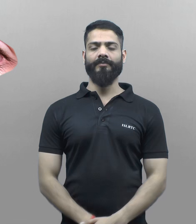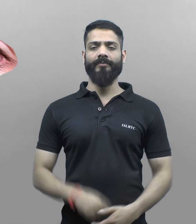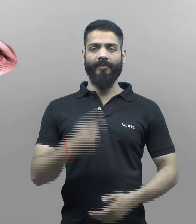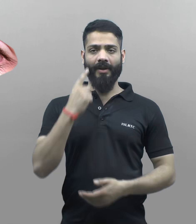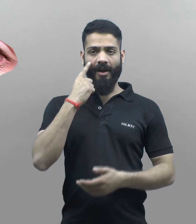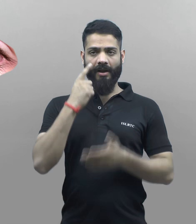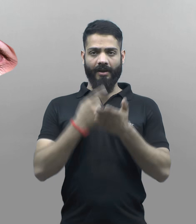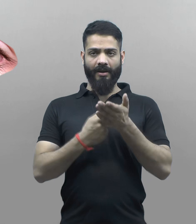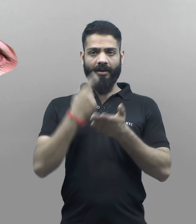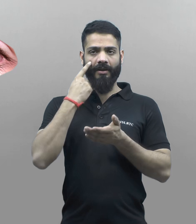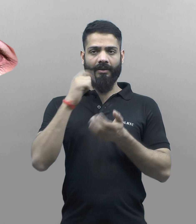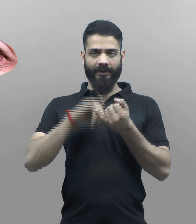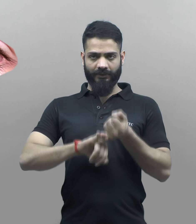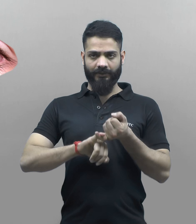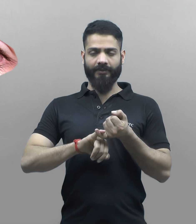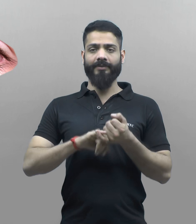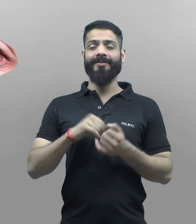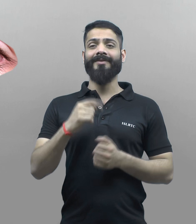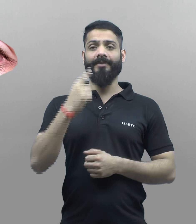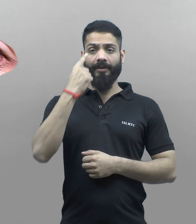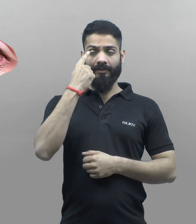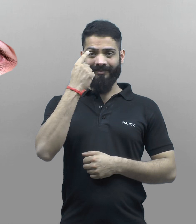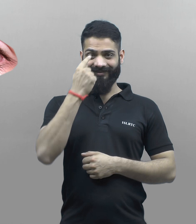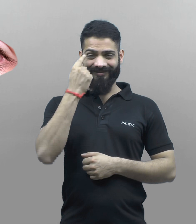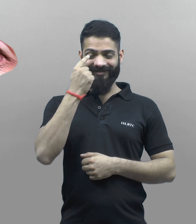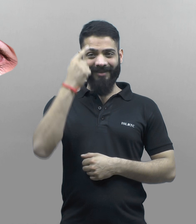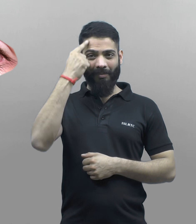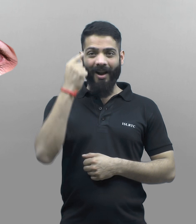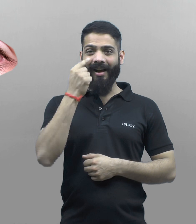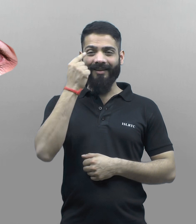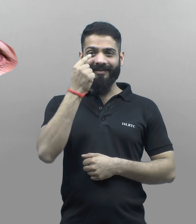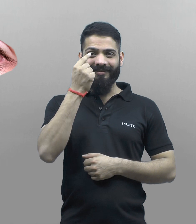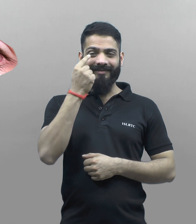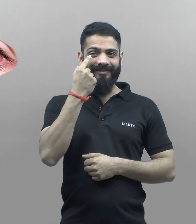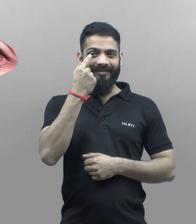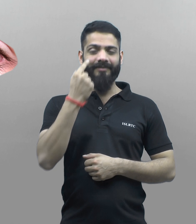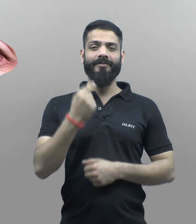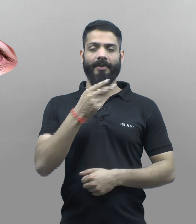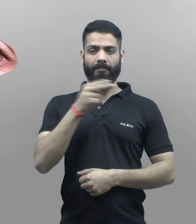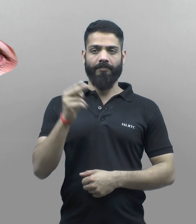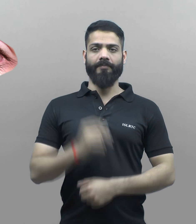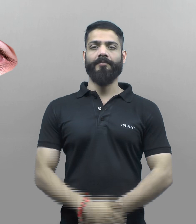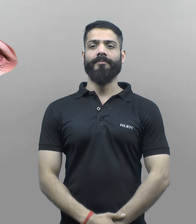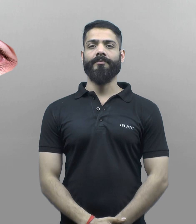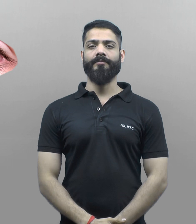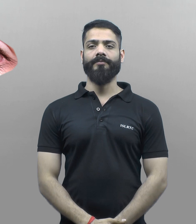Iris